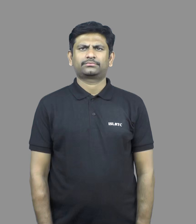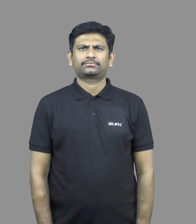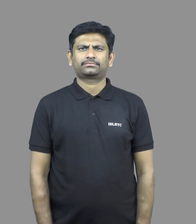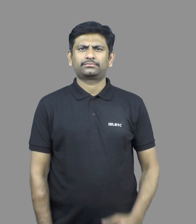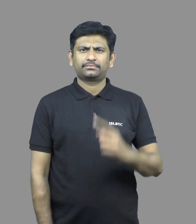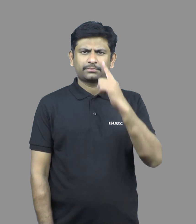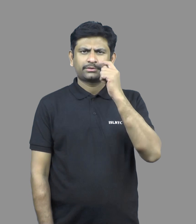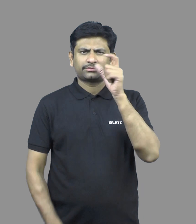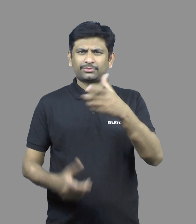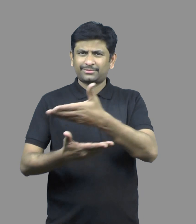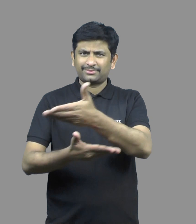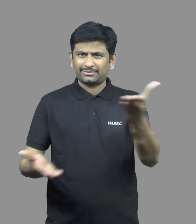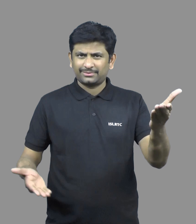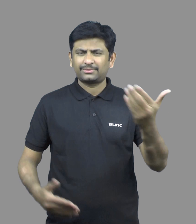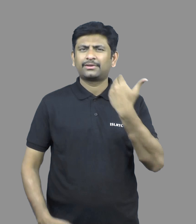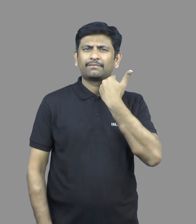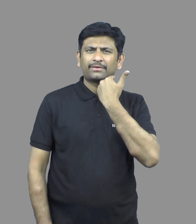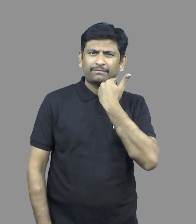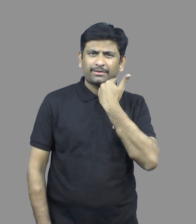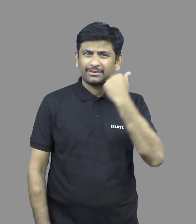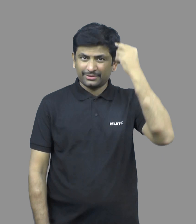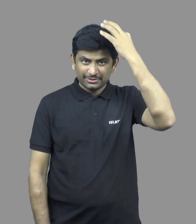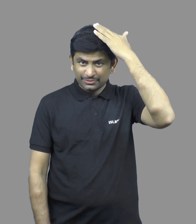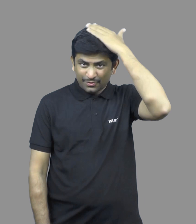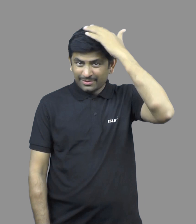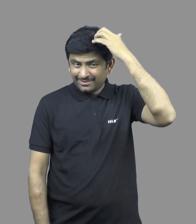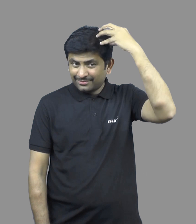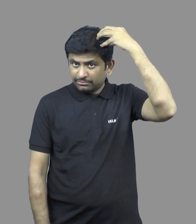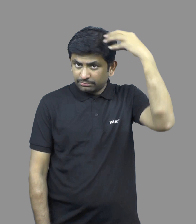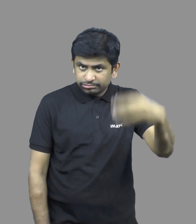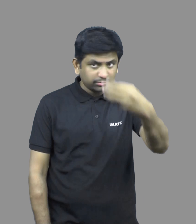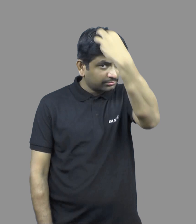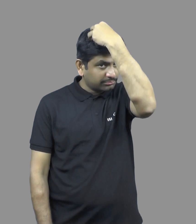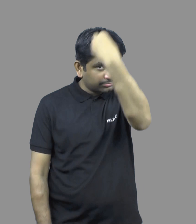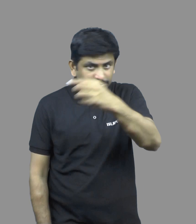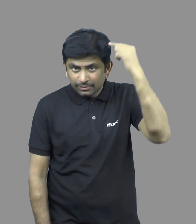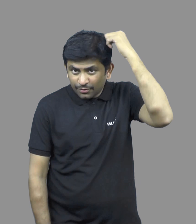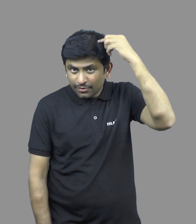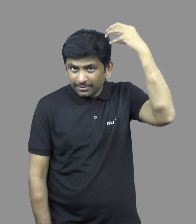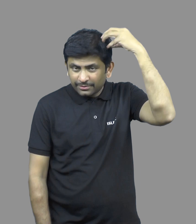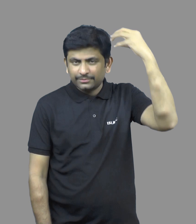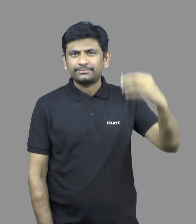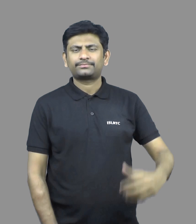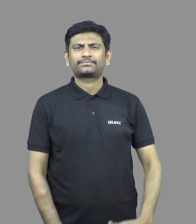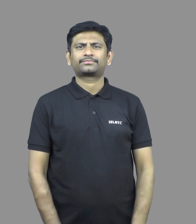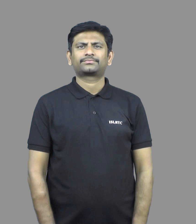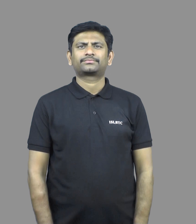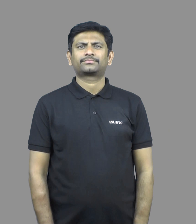Alopecia